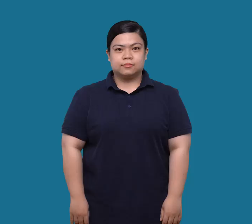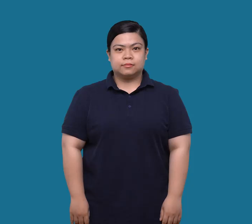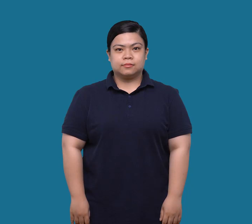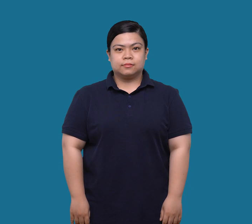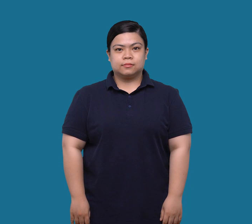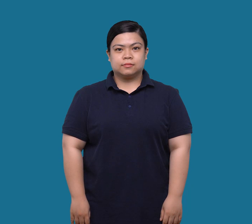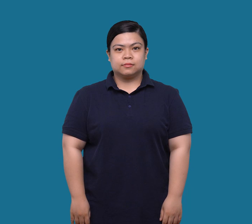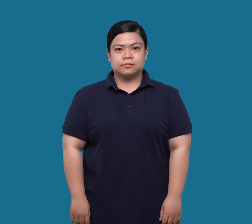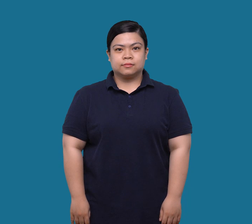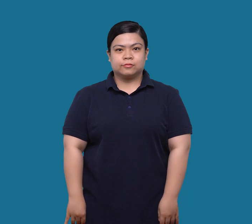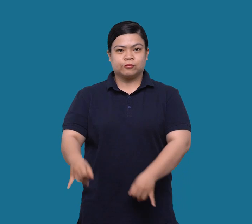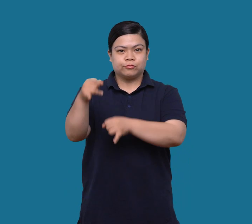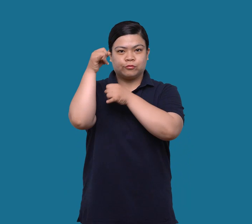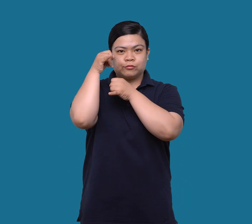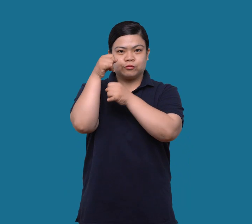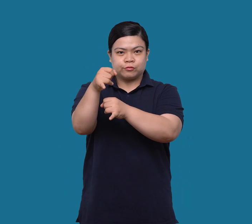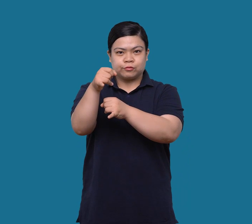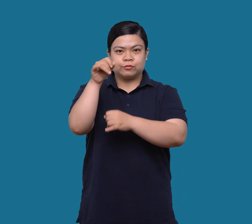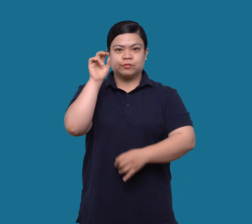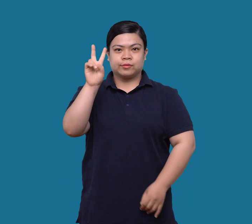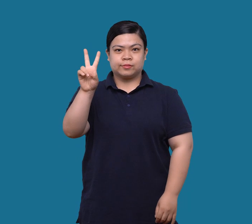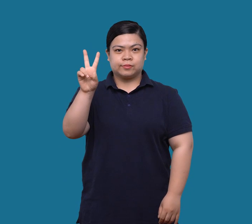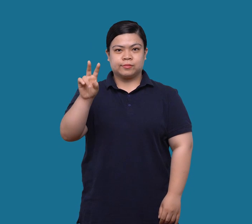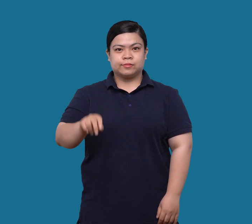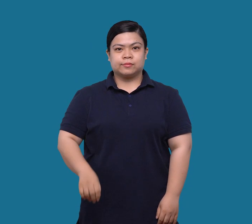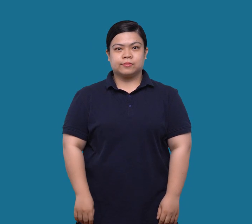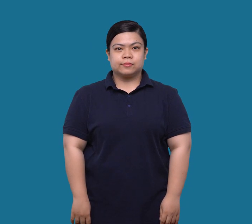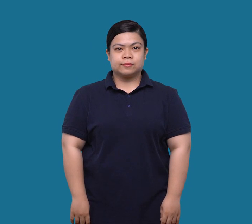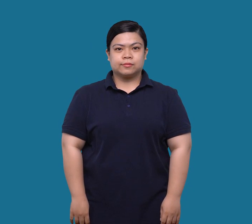chia đôi